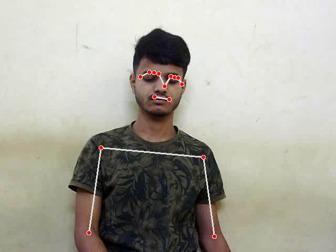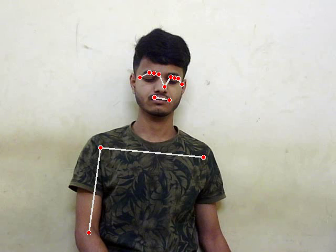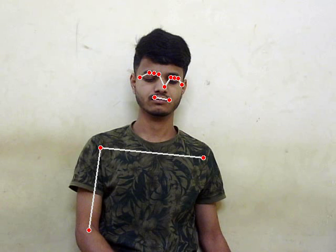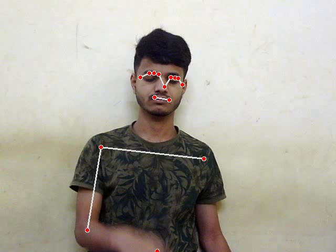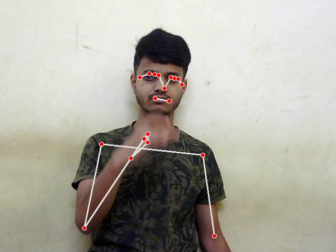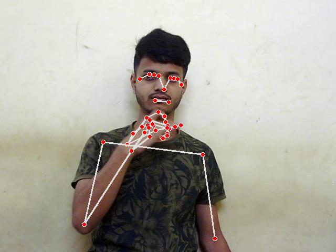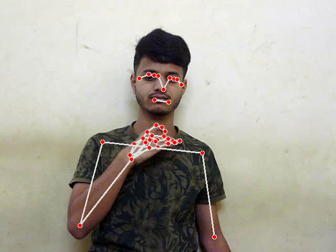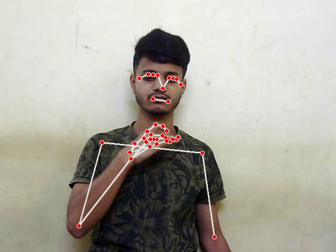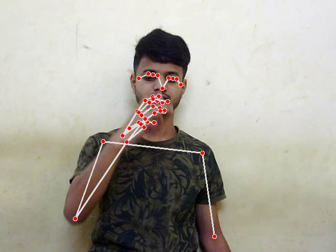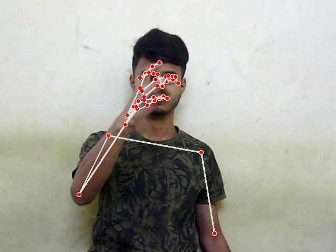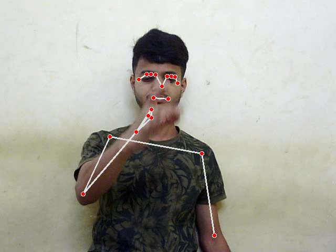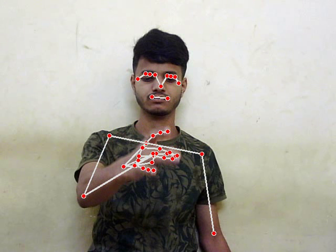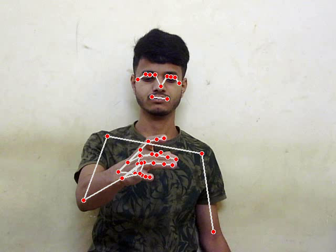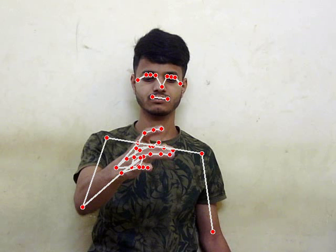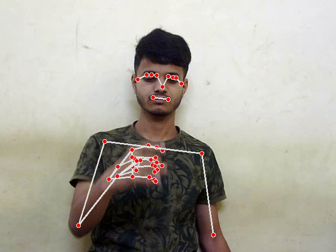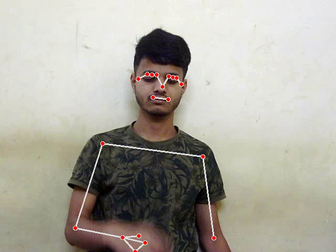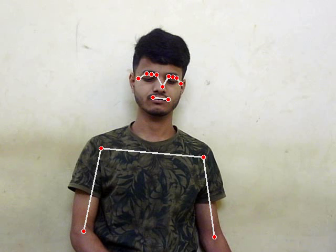like